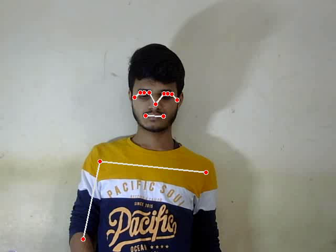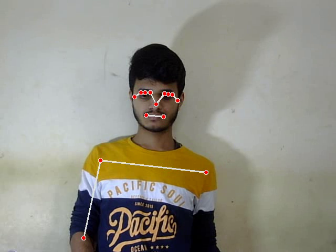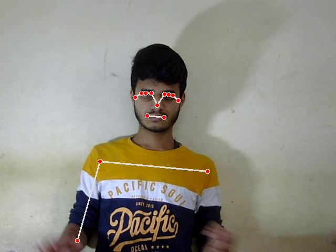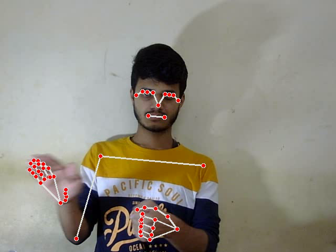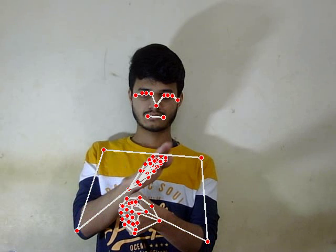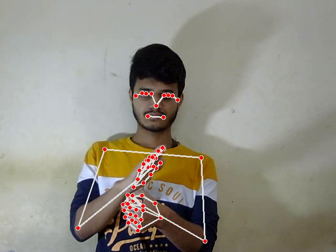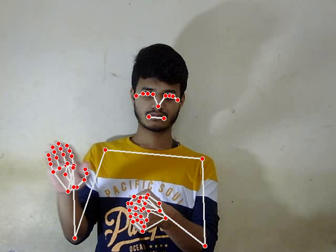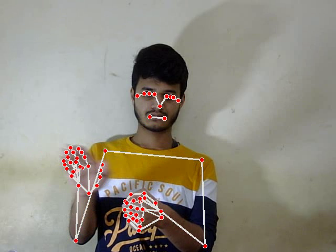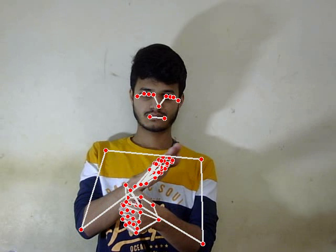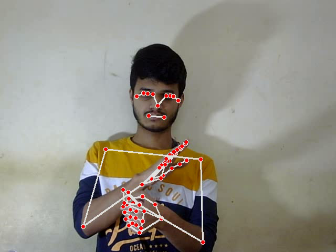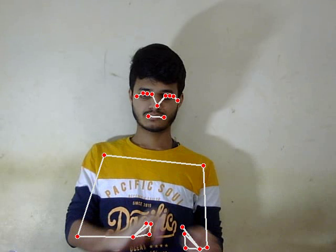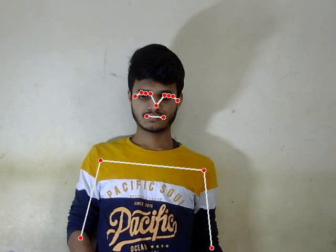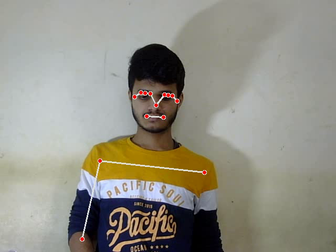busy